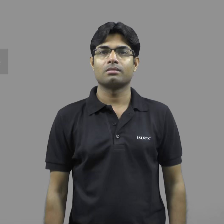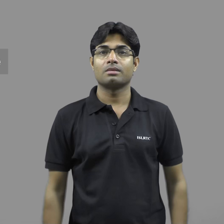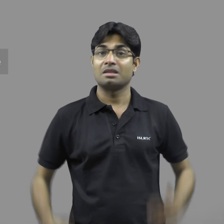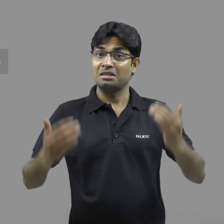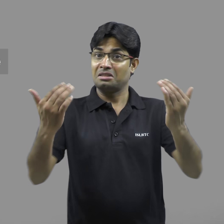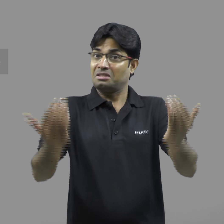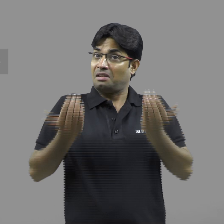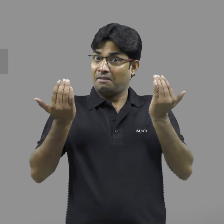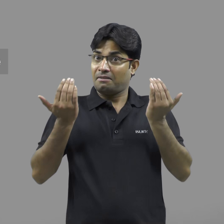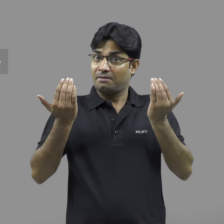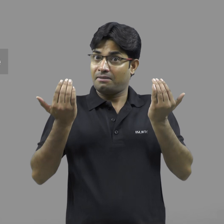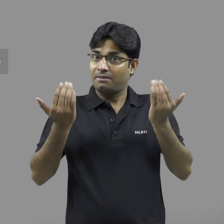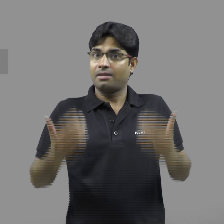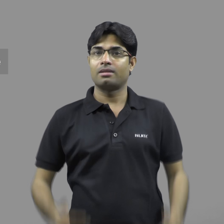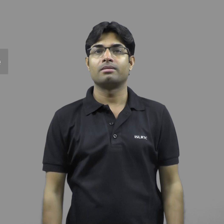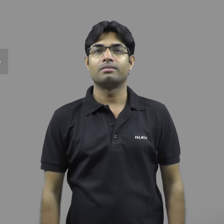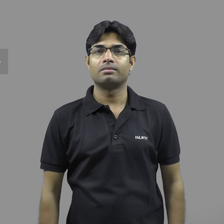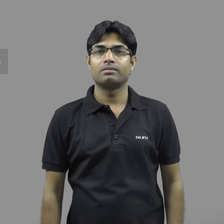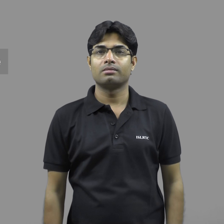Safe